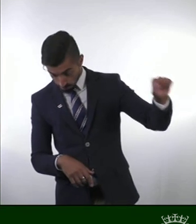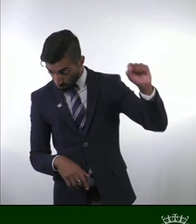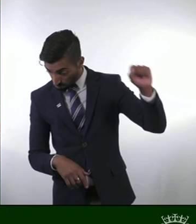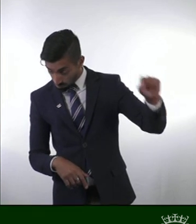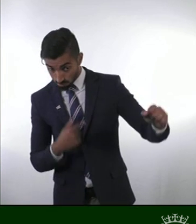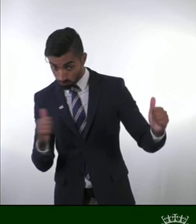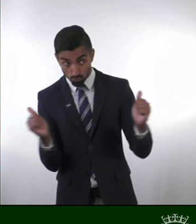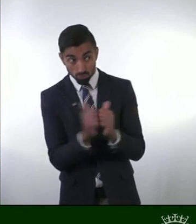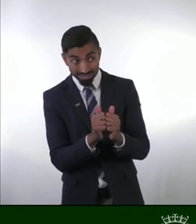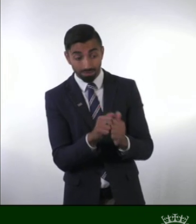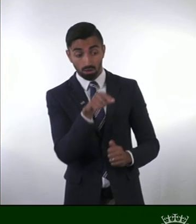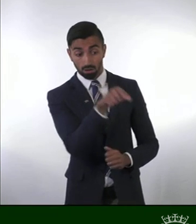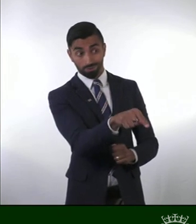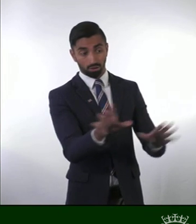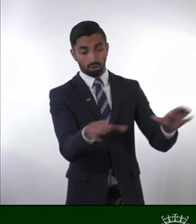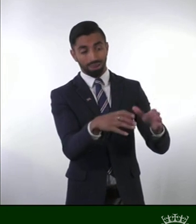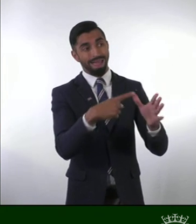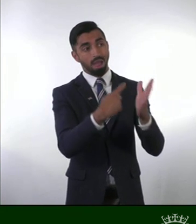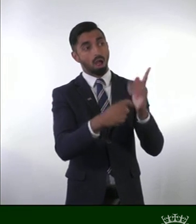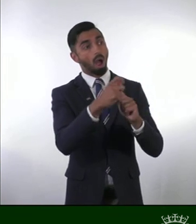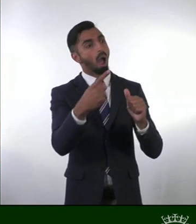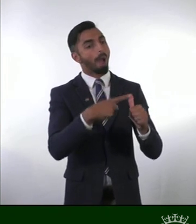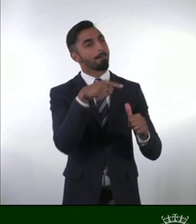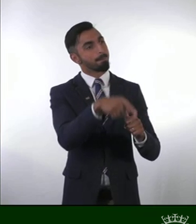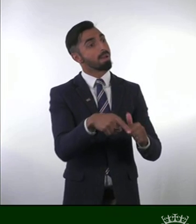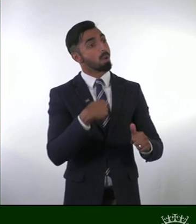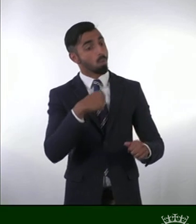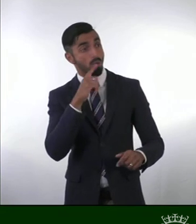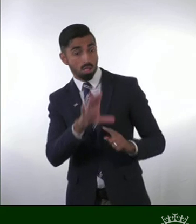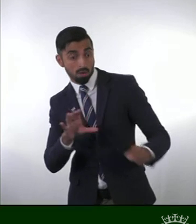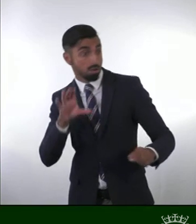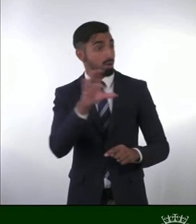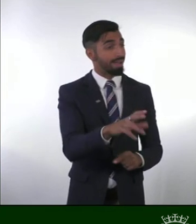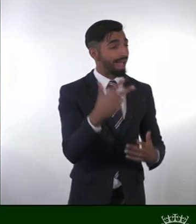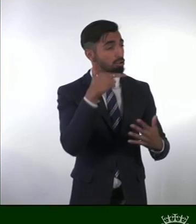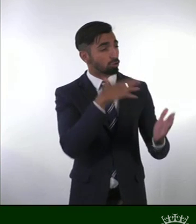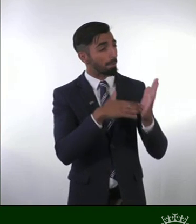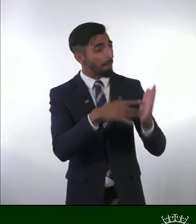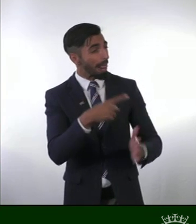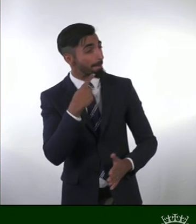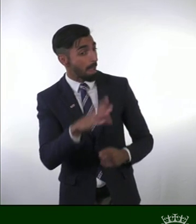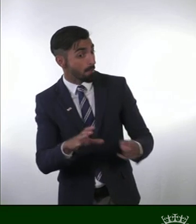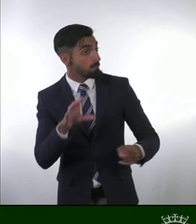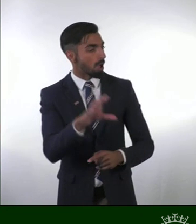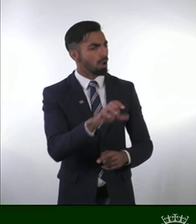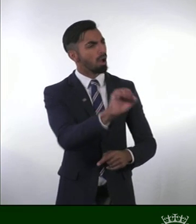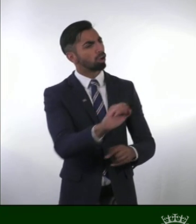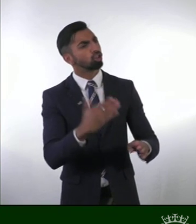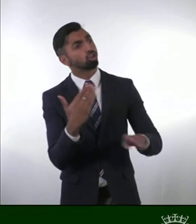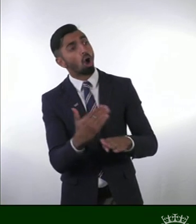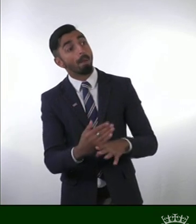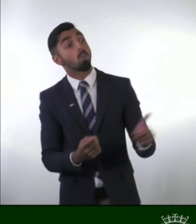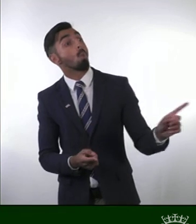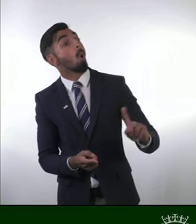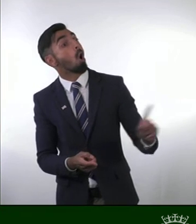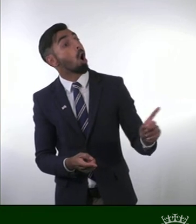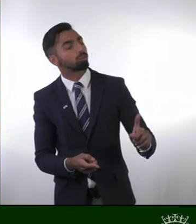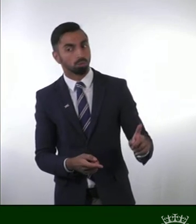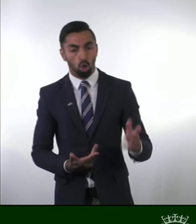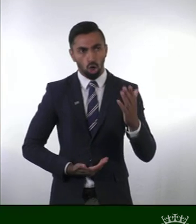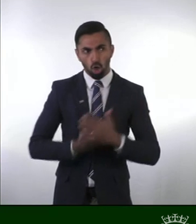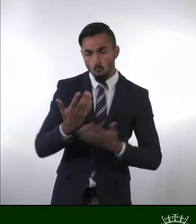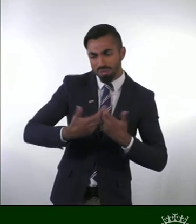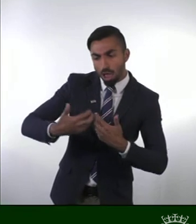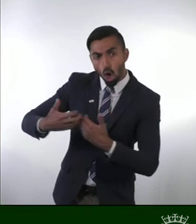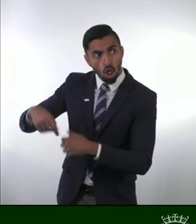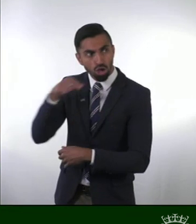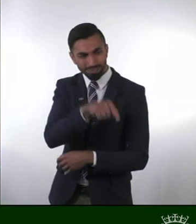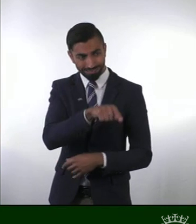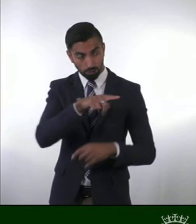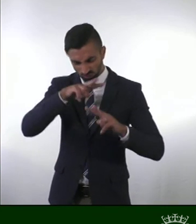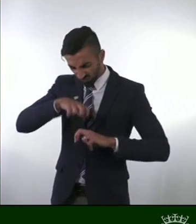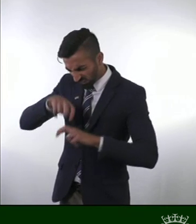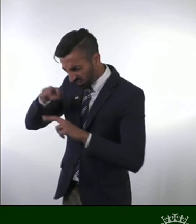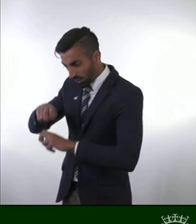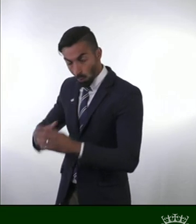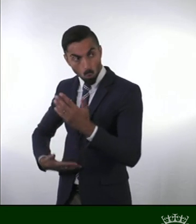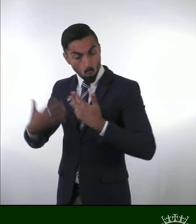We will be funding the Advanced Research Projects Agency to the tune of £800 million, and it will be tasked with supporting really revolutionary breakthroughs in this country.